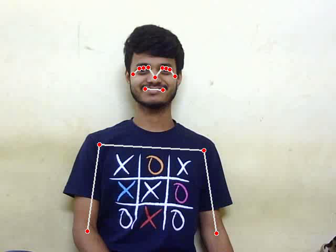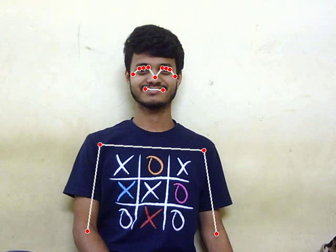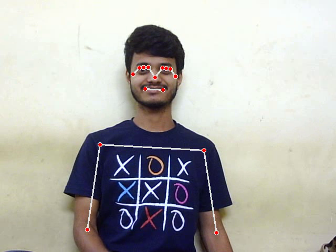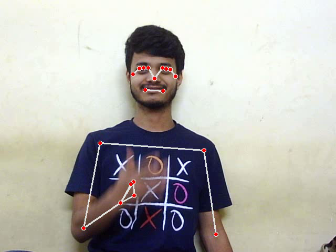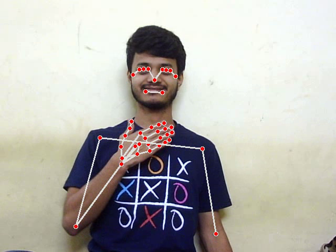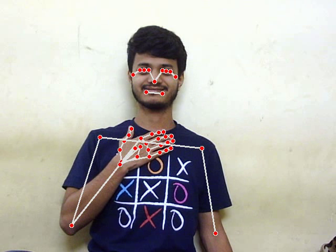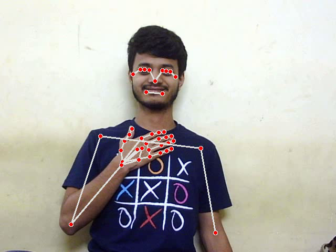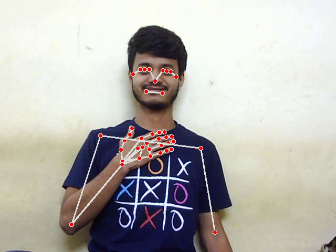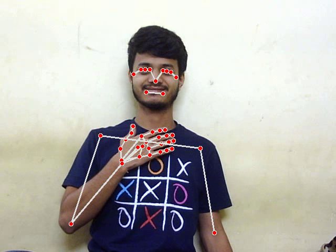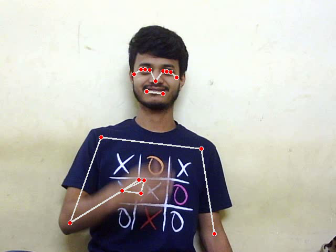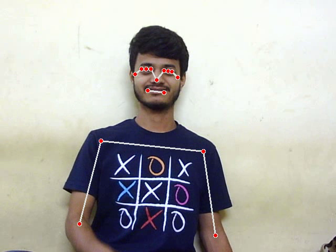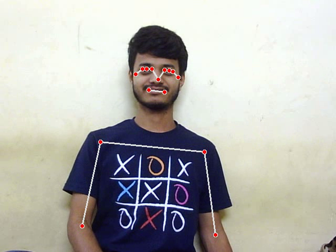my